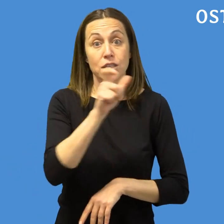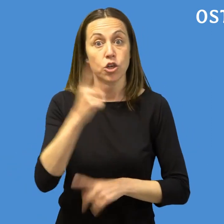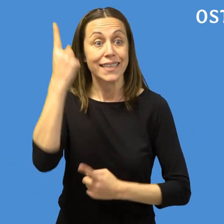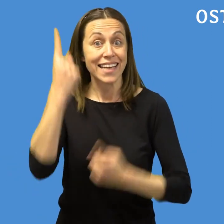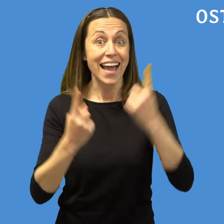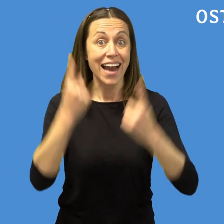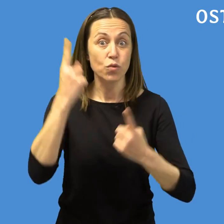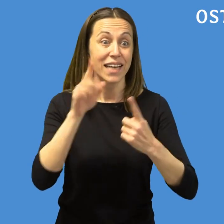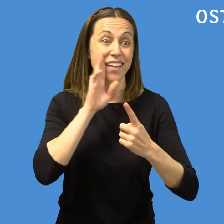alguno